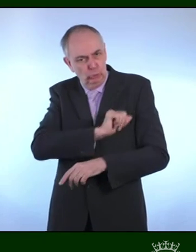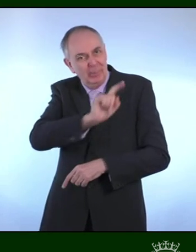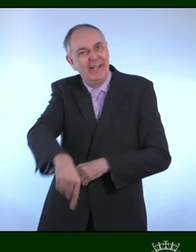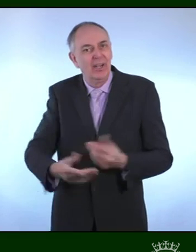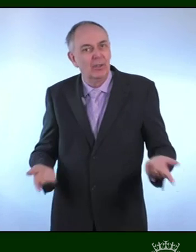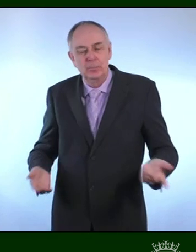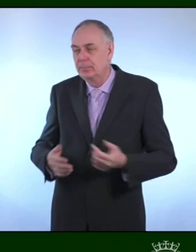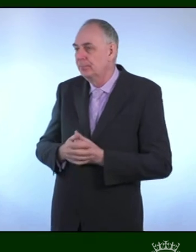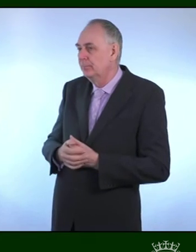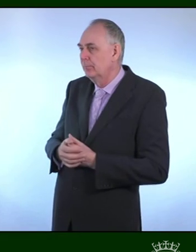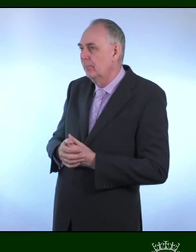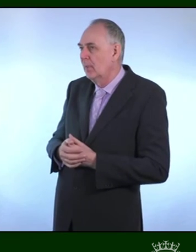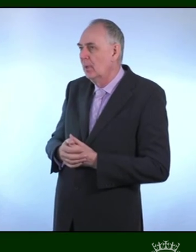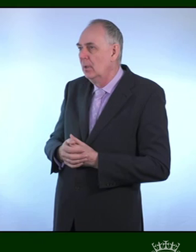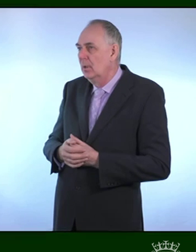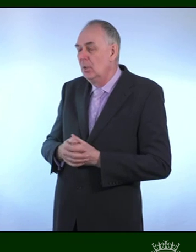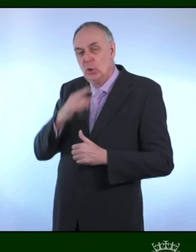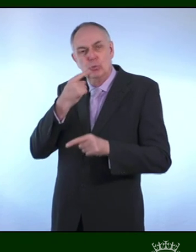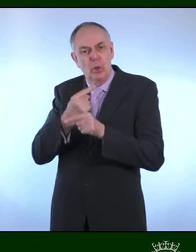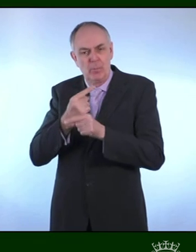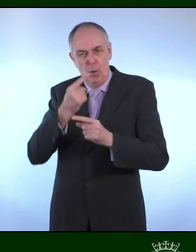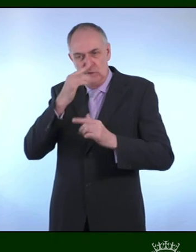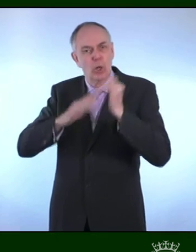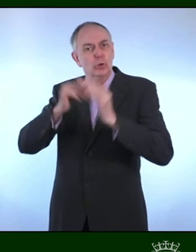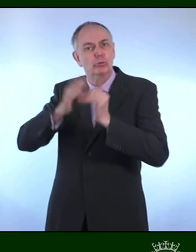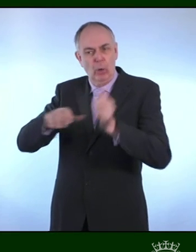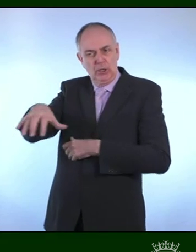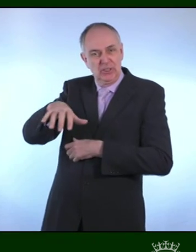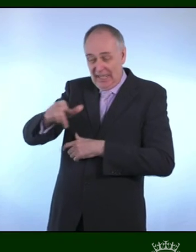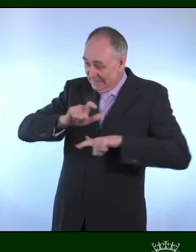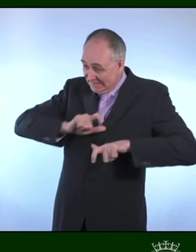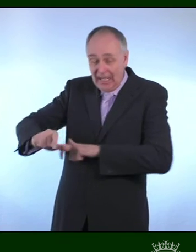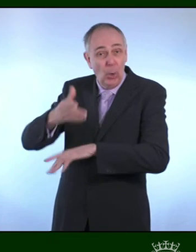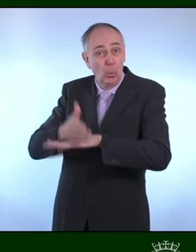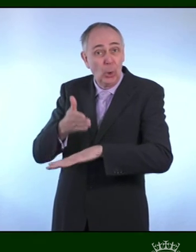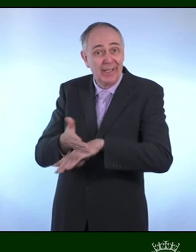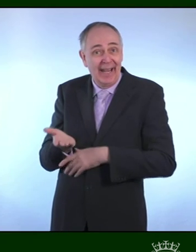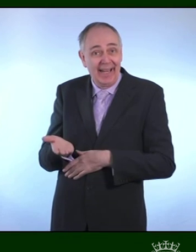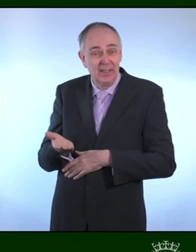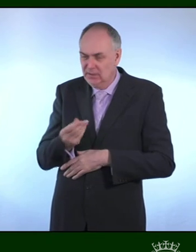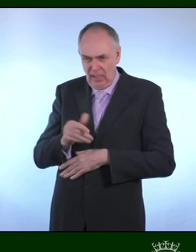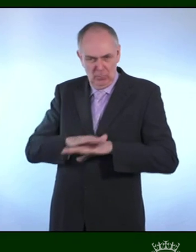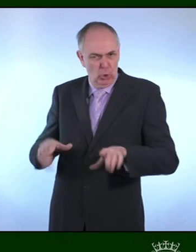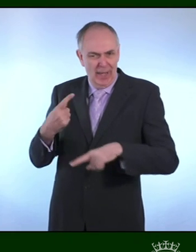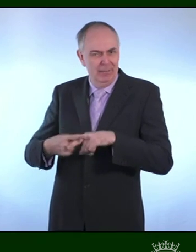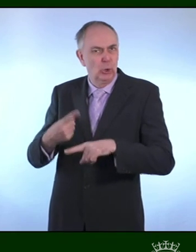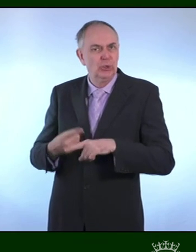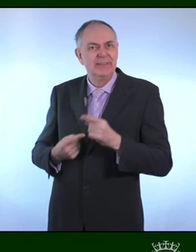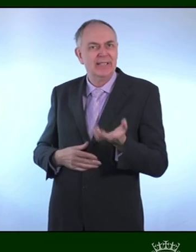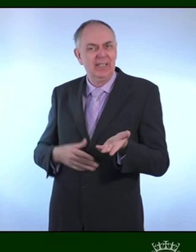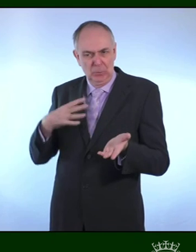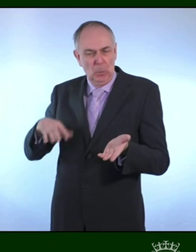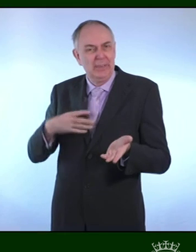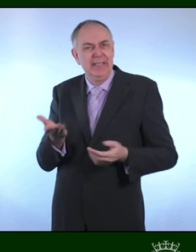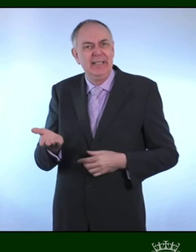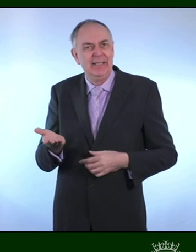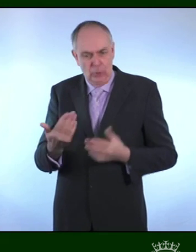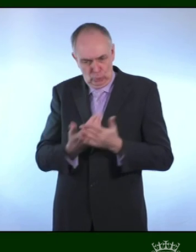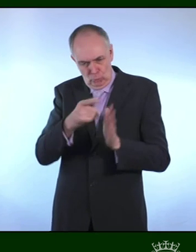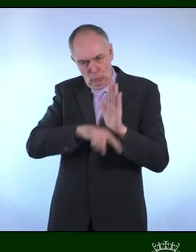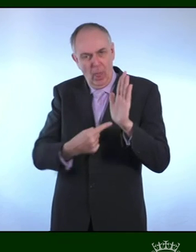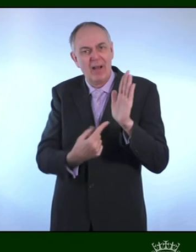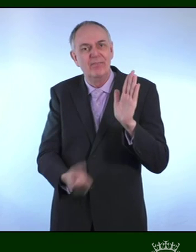Construction sites are still operating and still working on non-emergency work, despite the new rules.